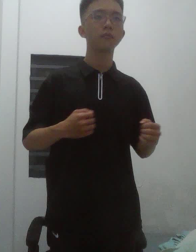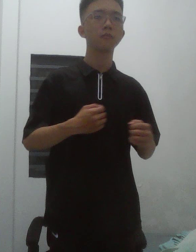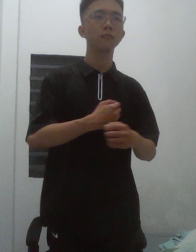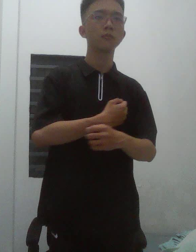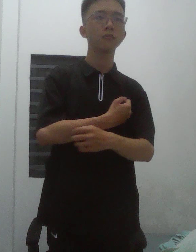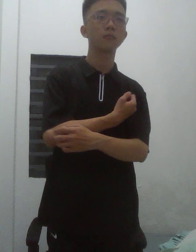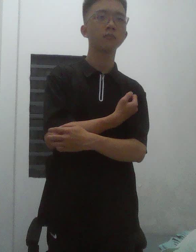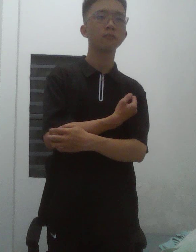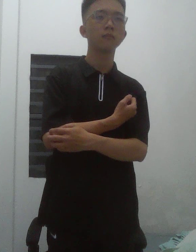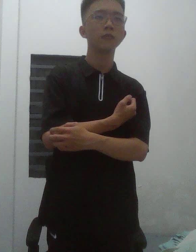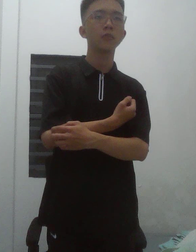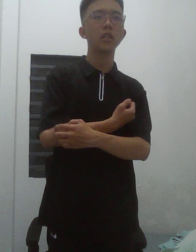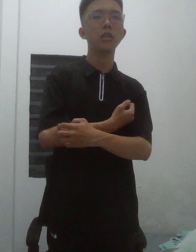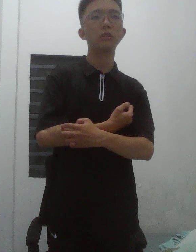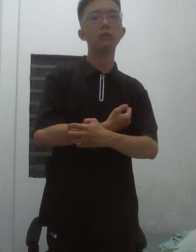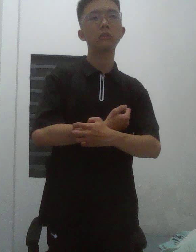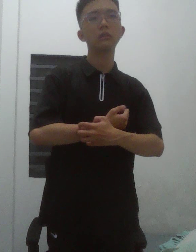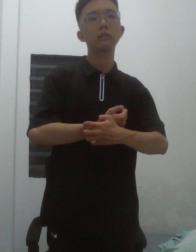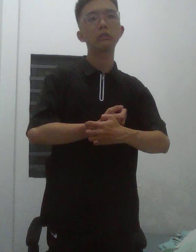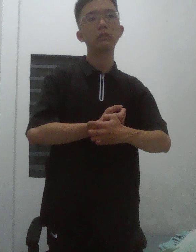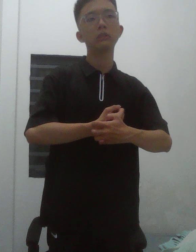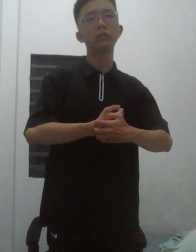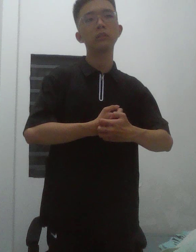ngheo